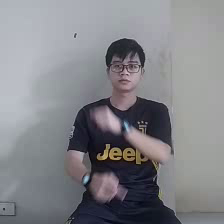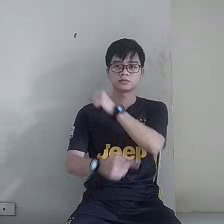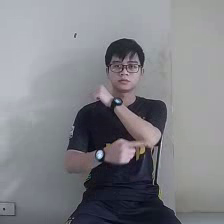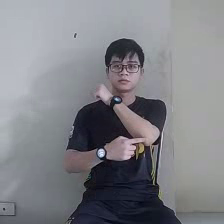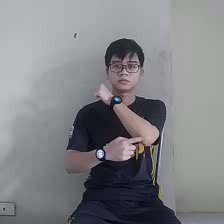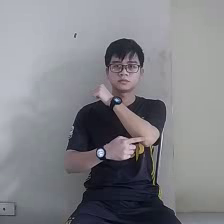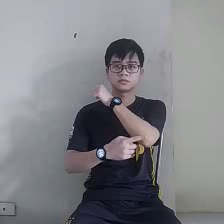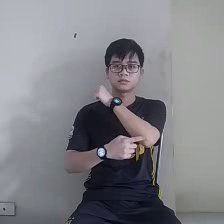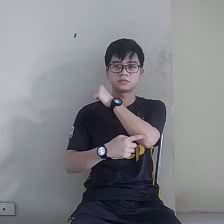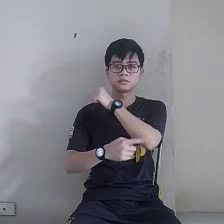Cám dỗ